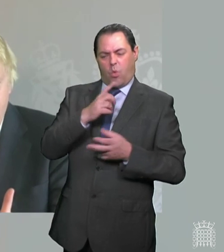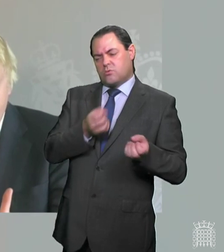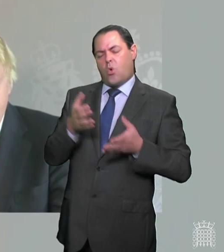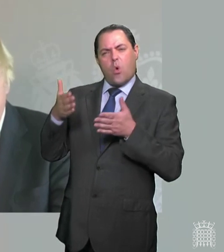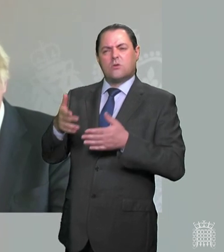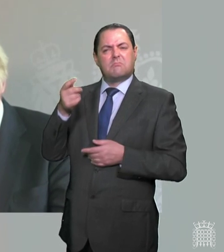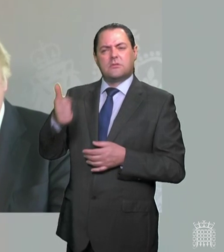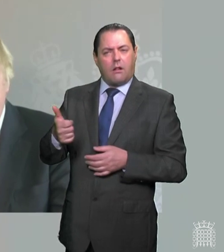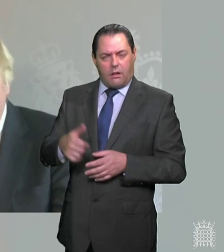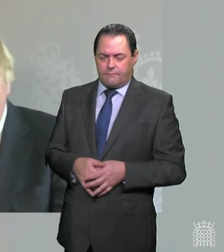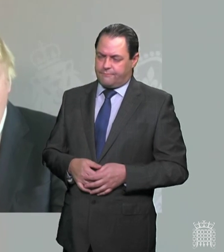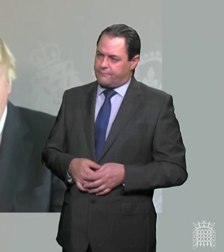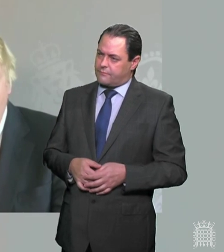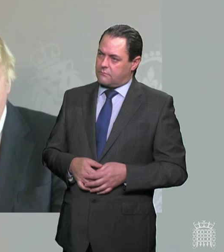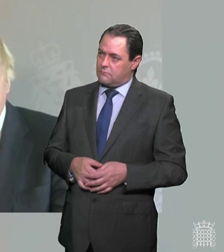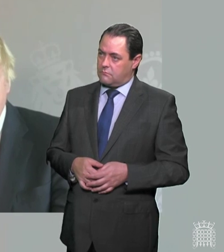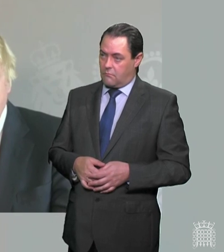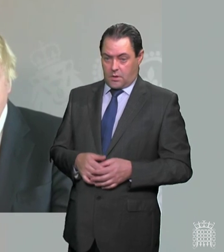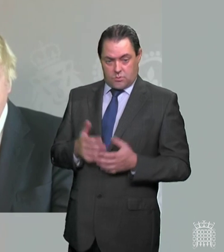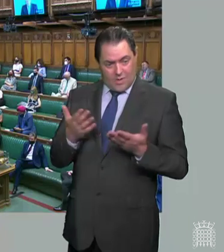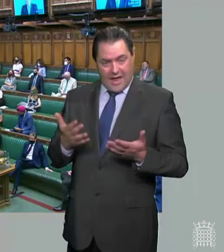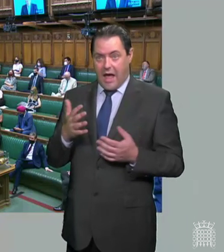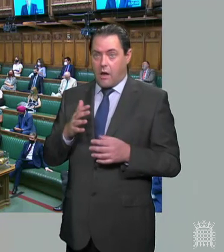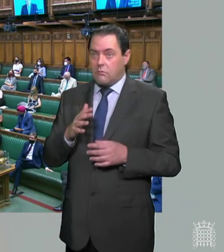As he says, if not now, when?